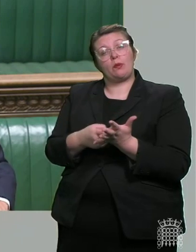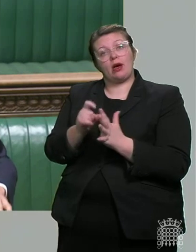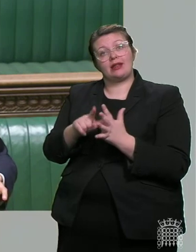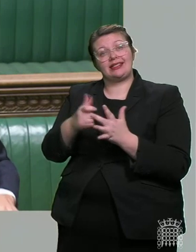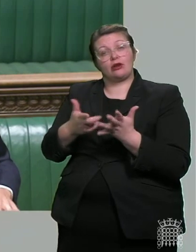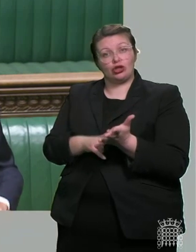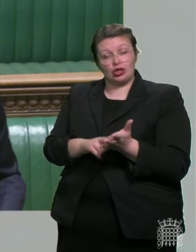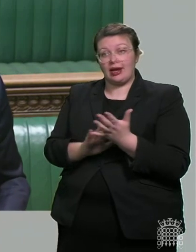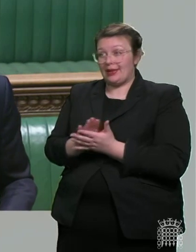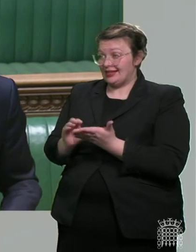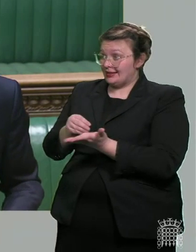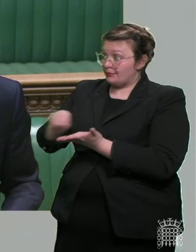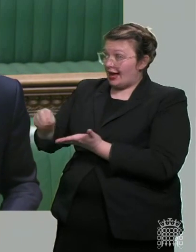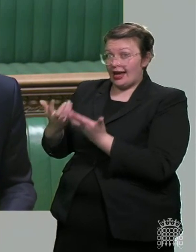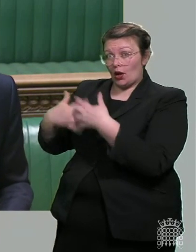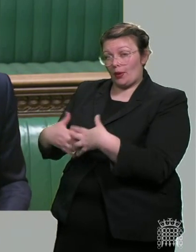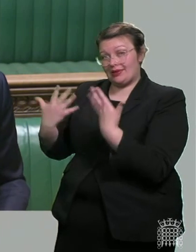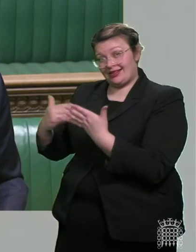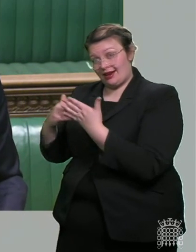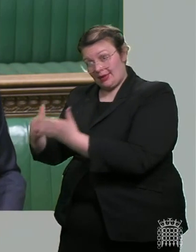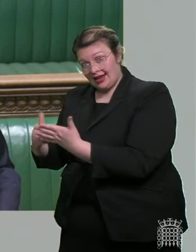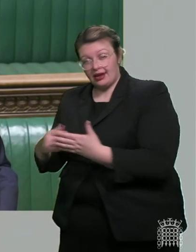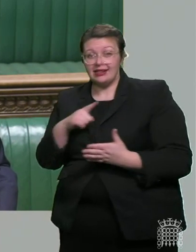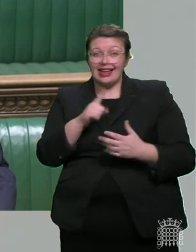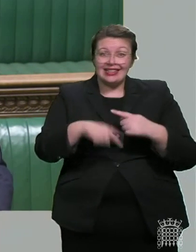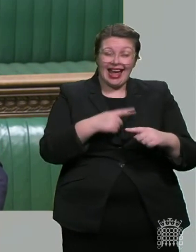We have never tried this before in our country.